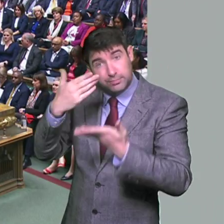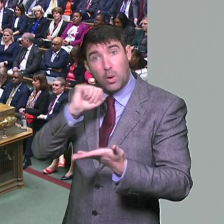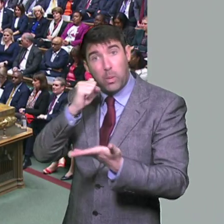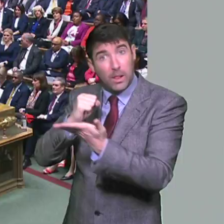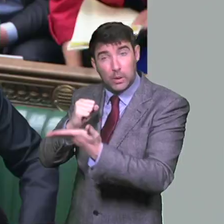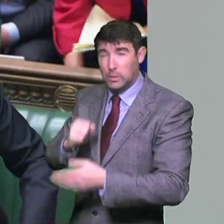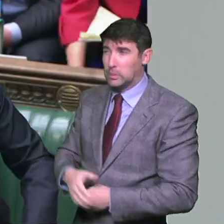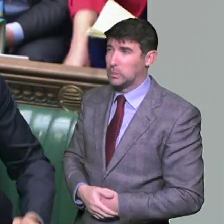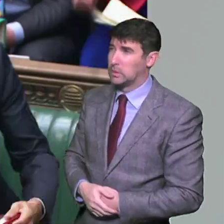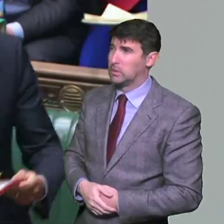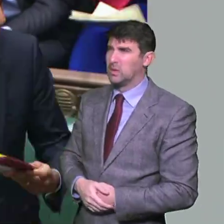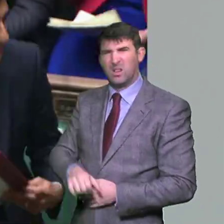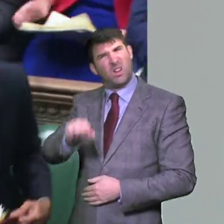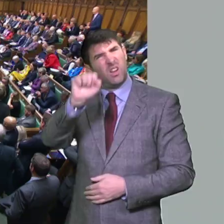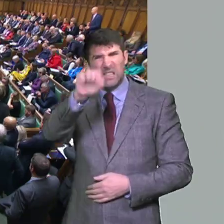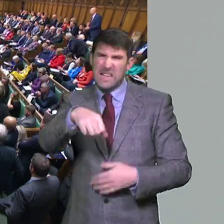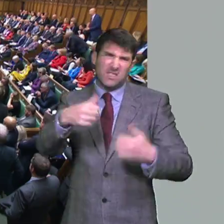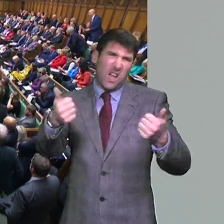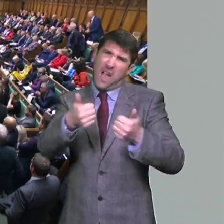Of course, and I addressed these matters earlier this year.